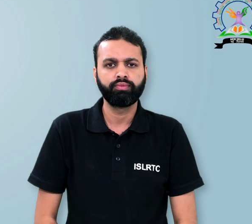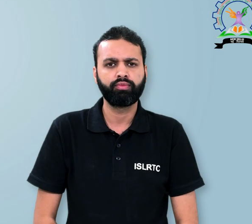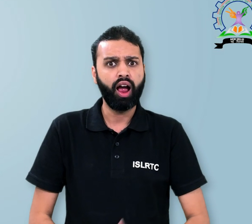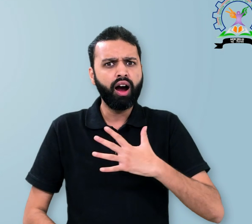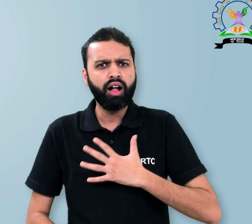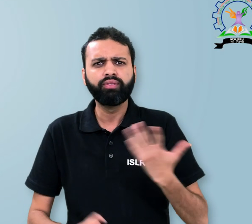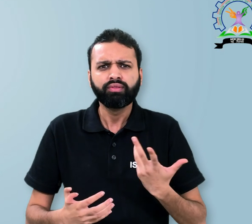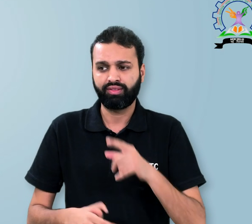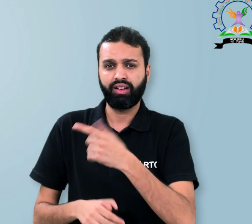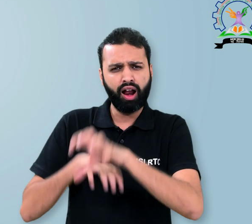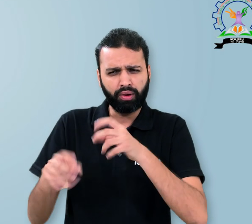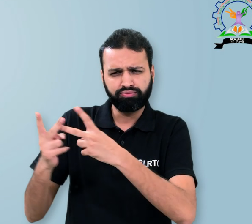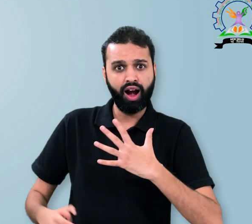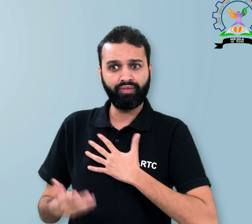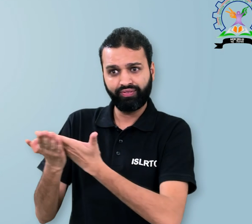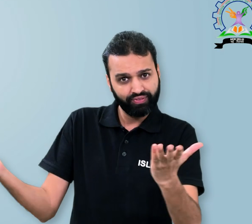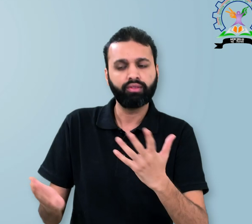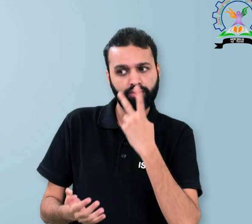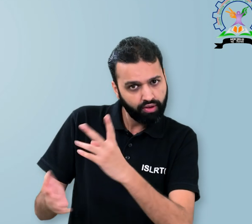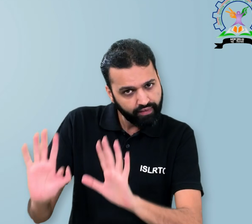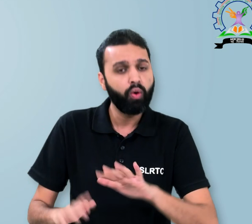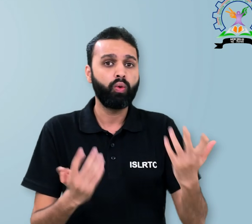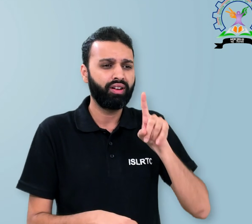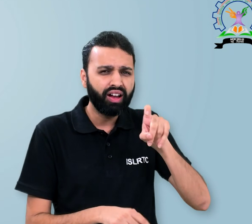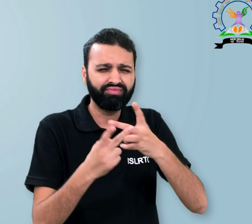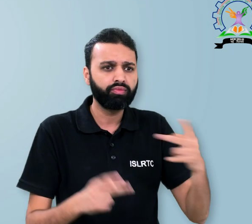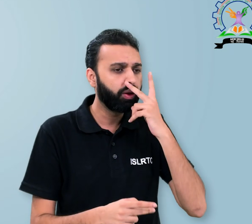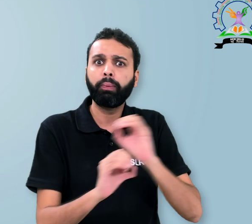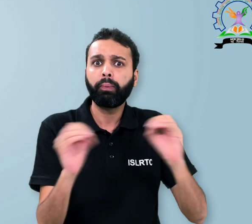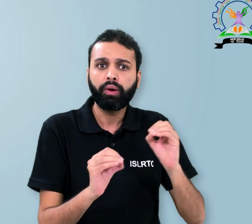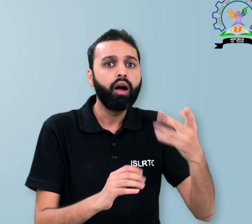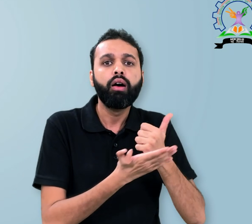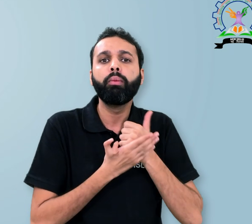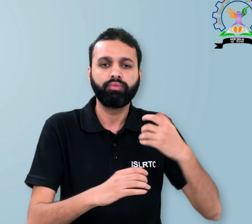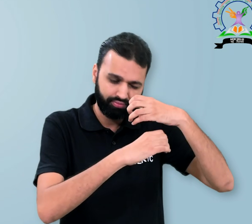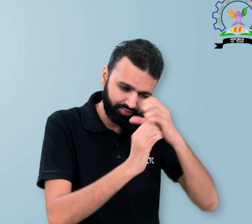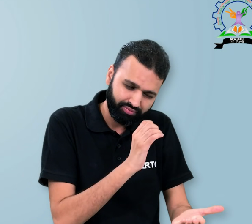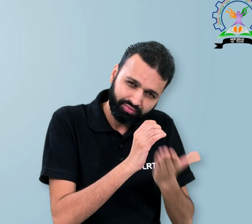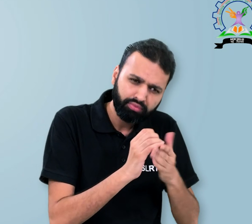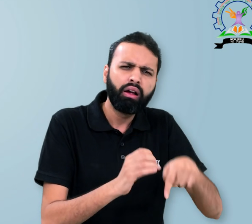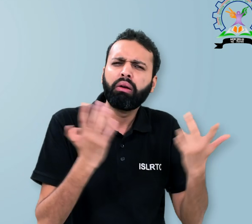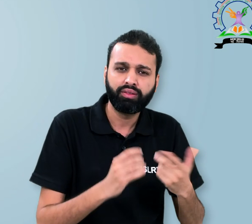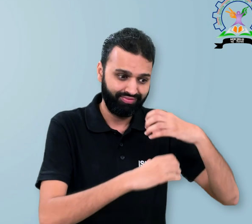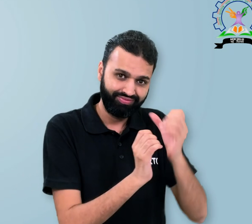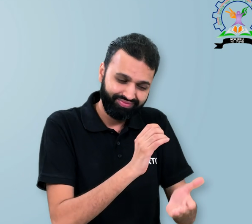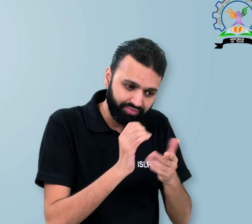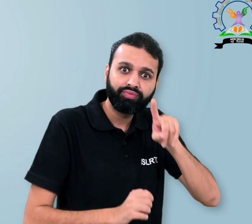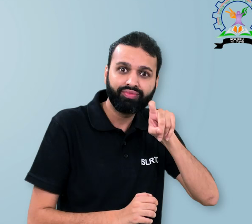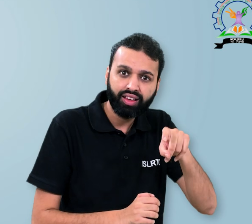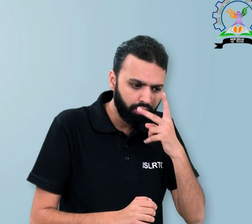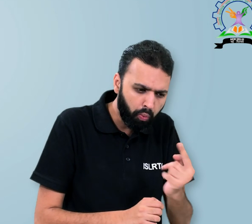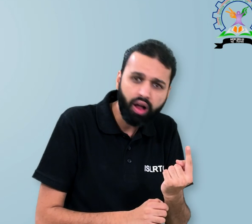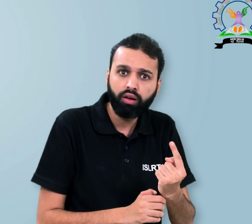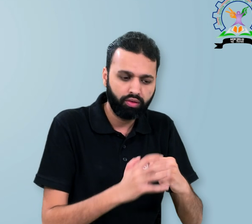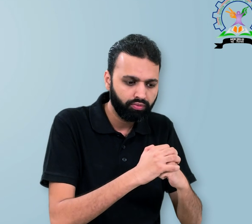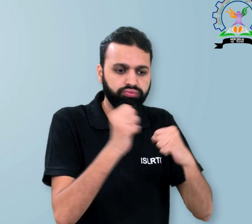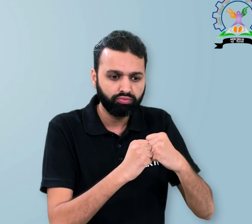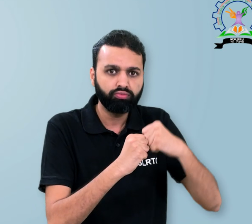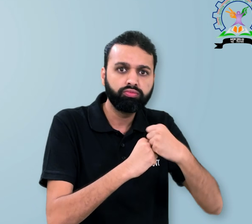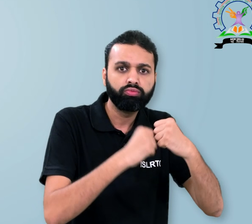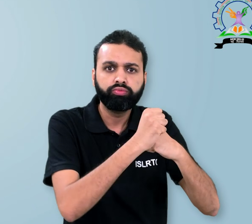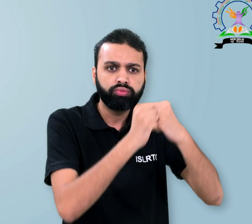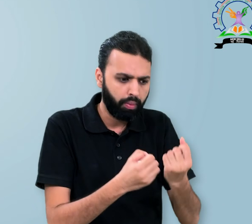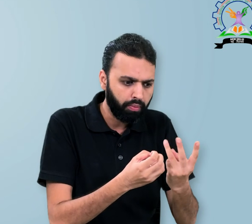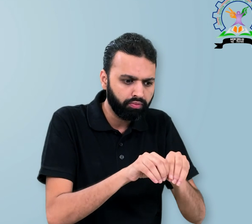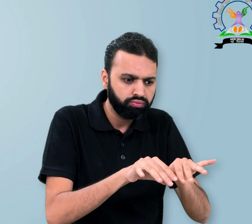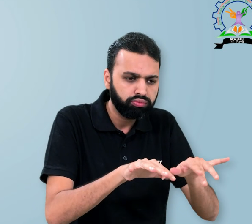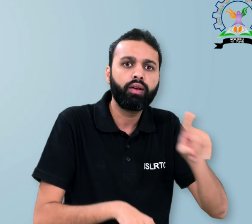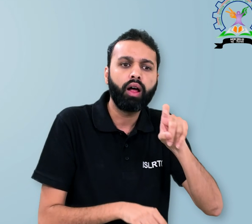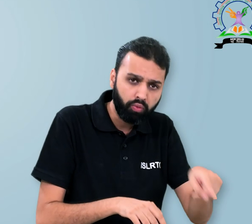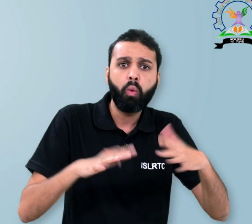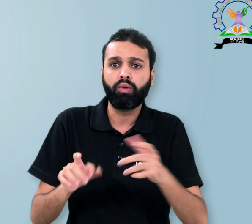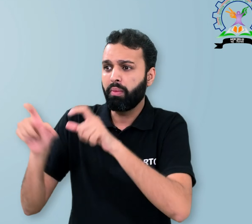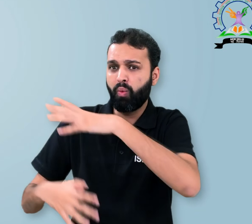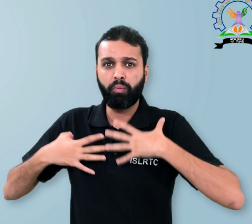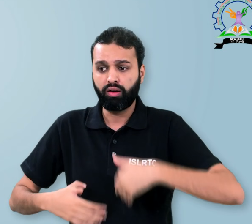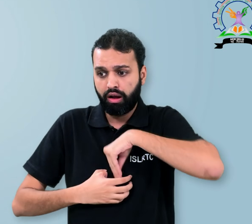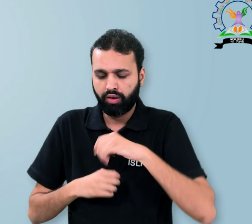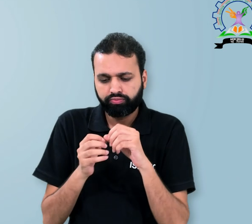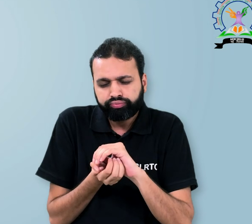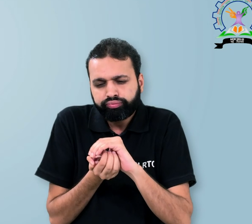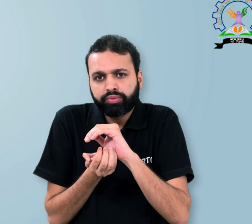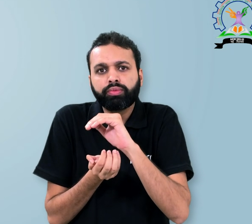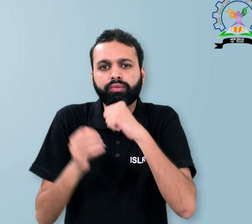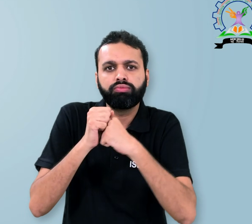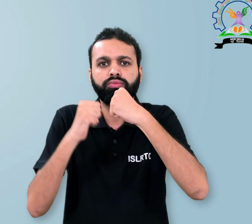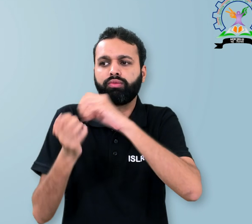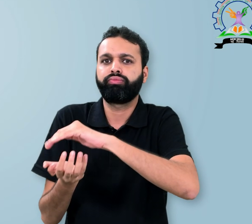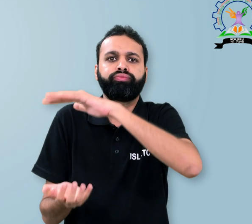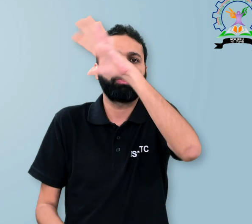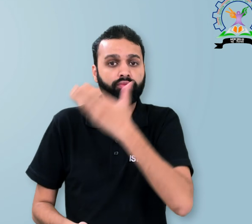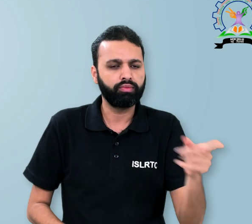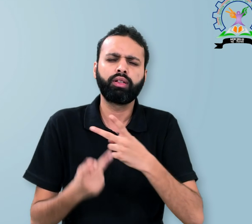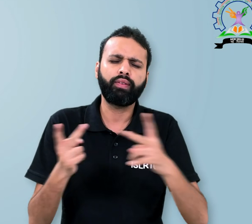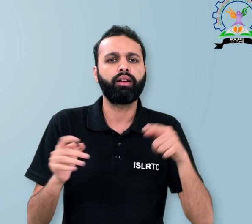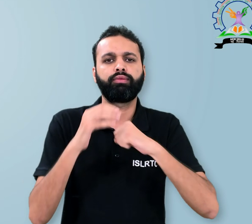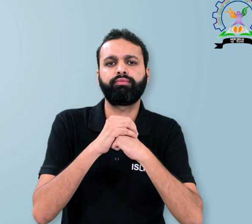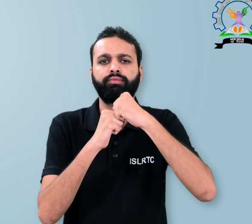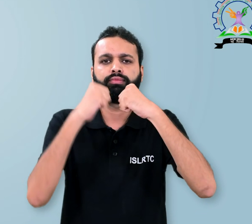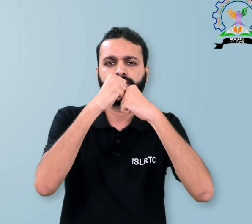Fission, in biology, is the division of a single entity into two or more parts and the regeneration of those parts to separate entities resembling the original.